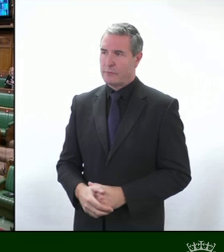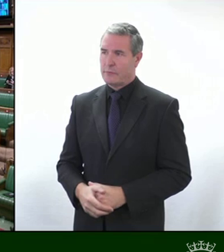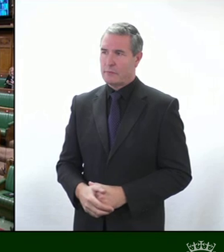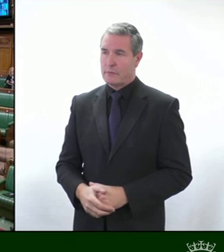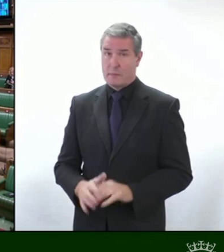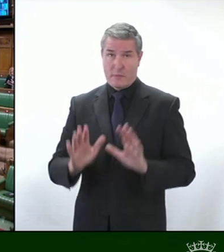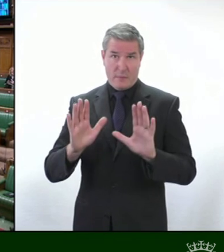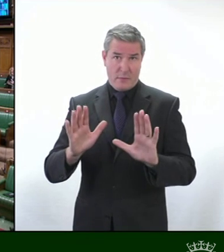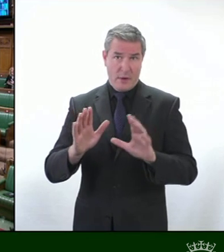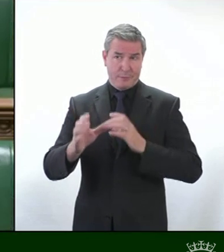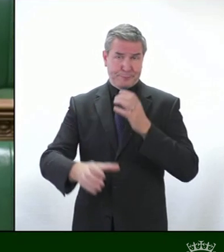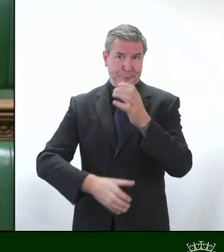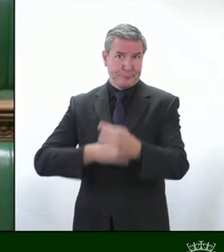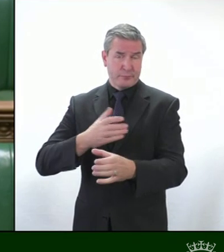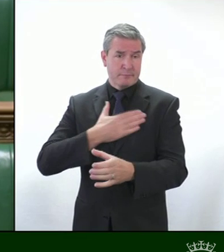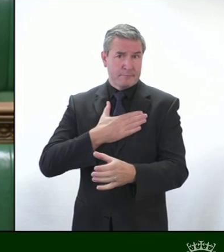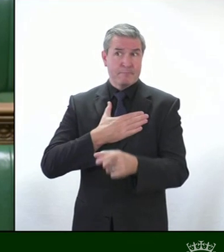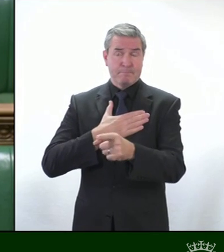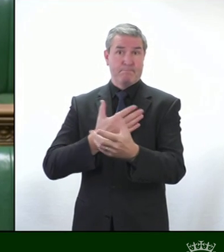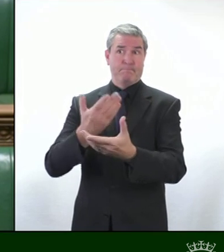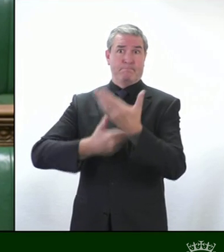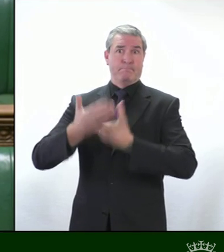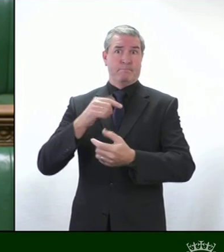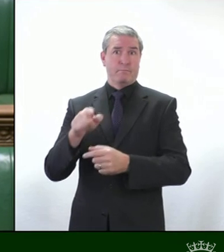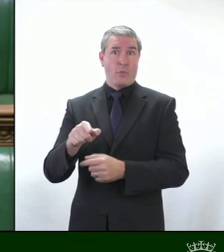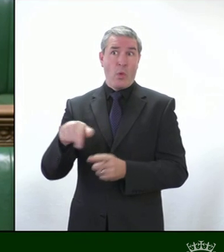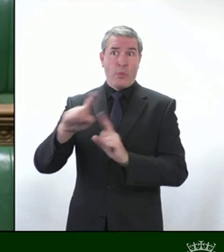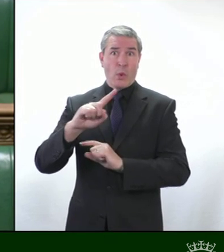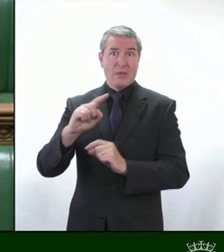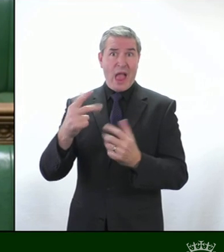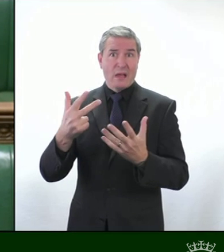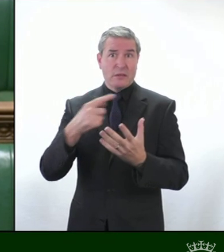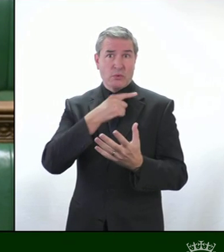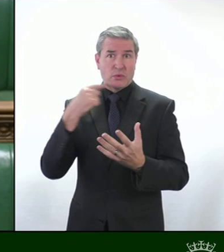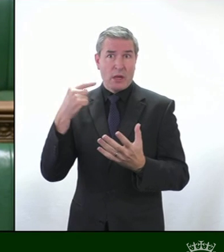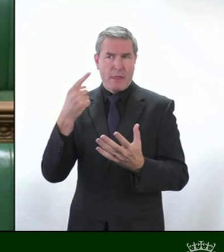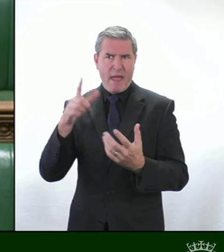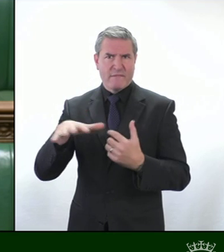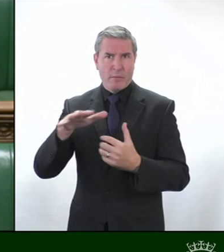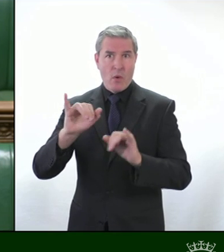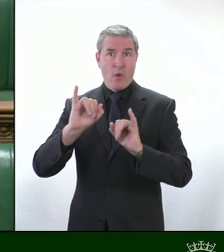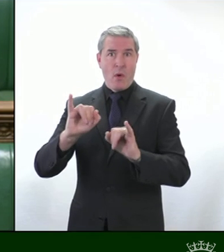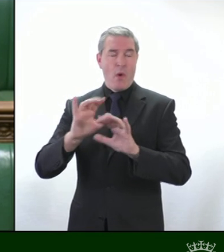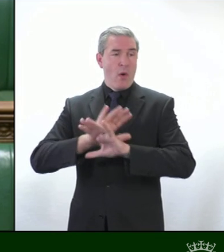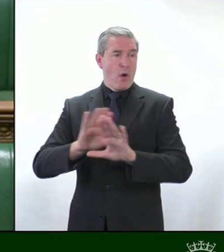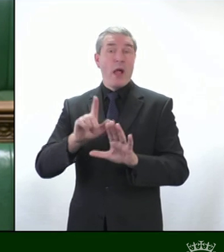I obviously sympathise very much with those who have taken their lives and their families.